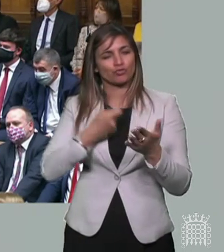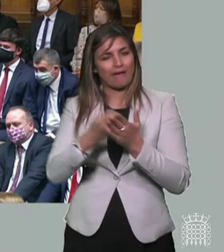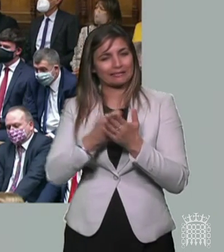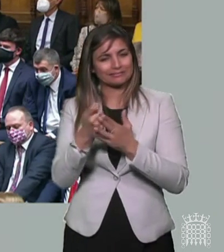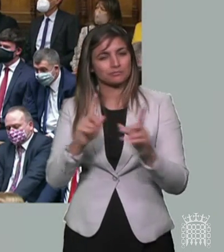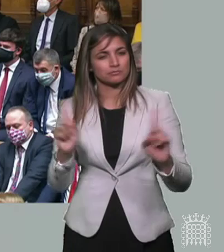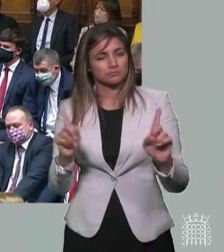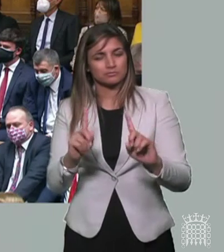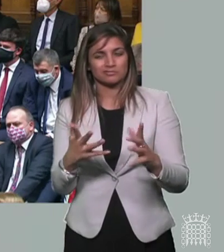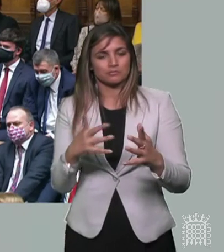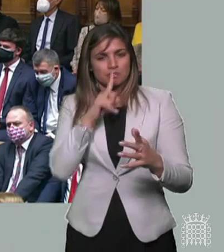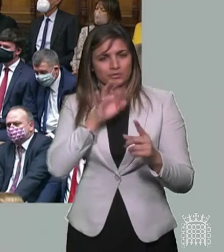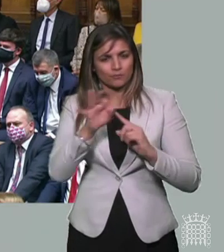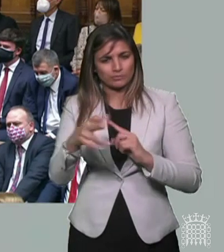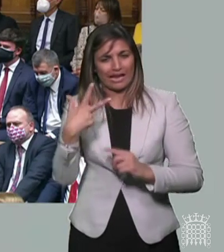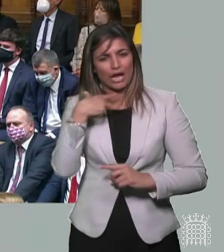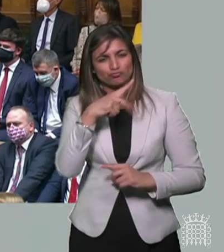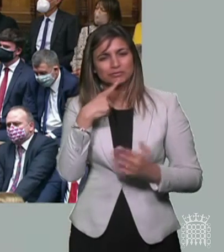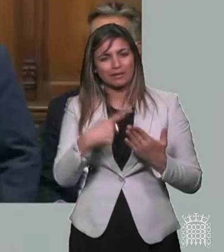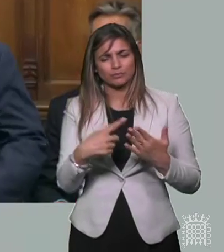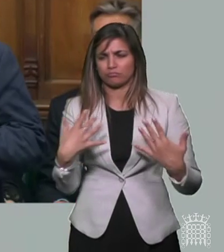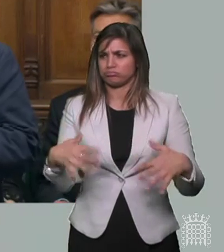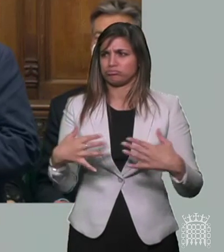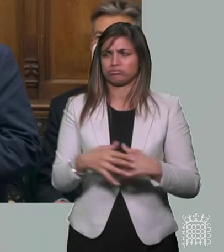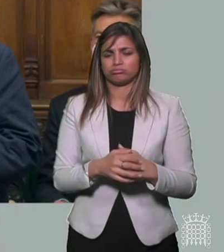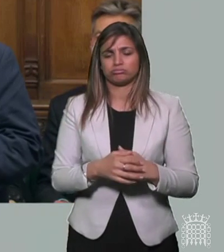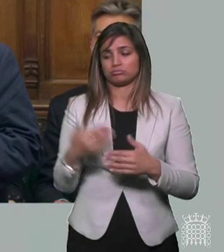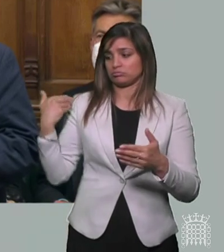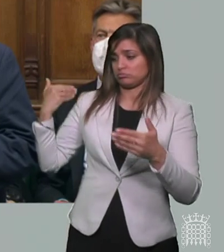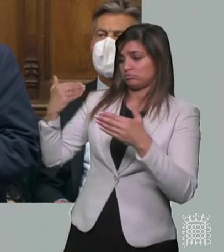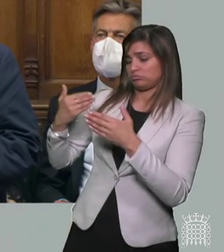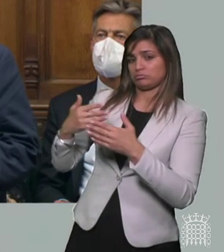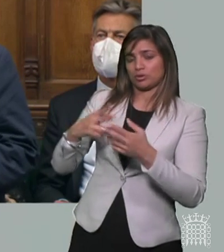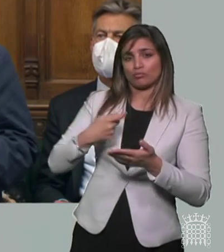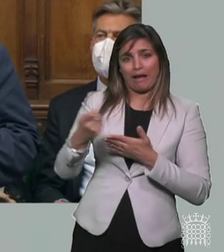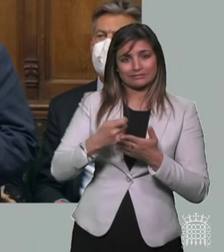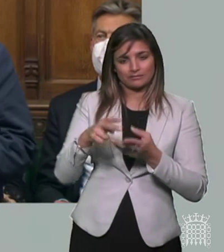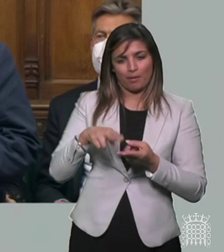Rents have significantly increased in the last 13 years.